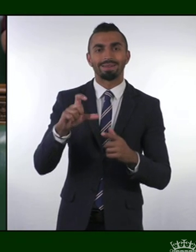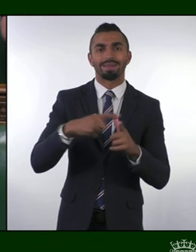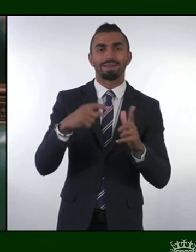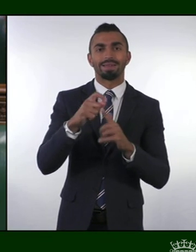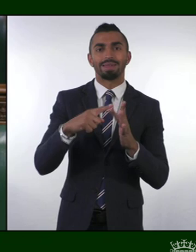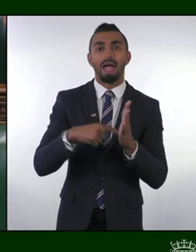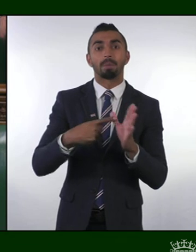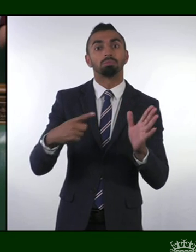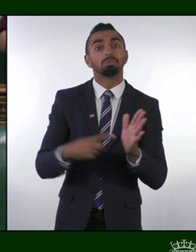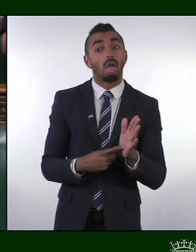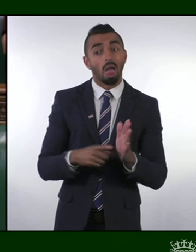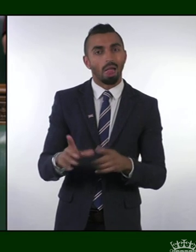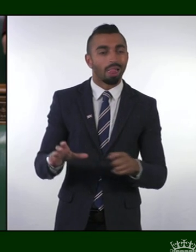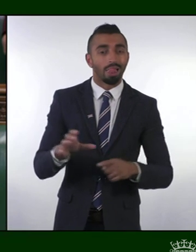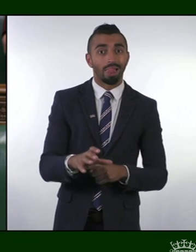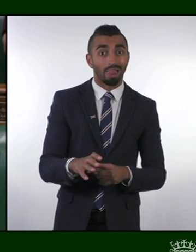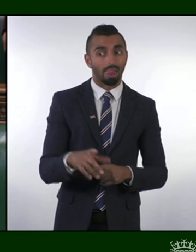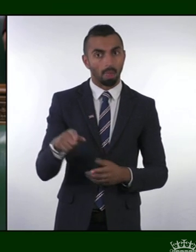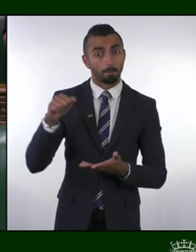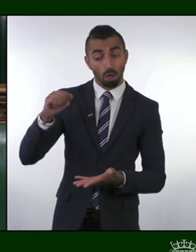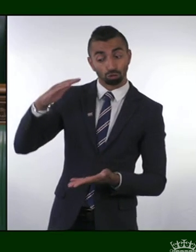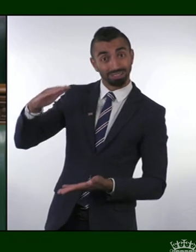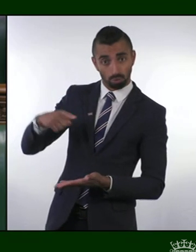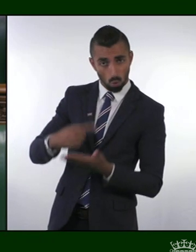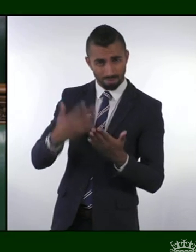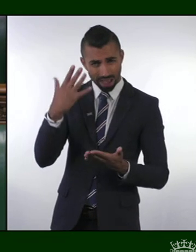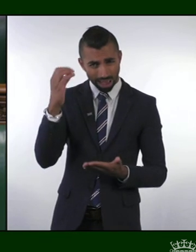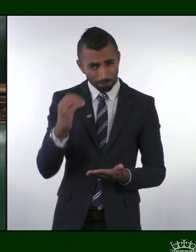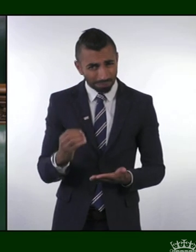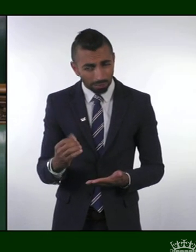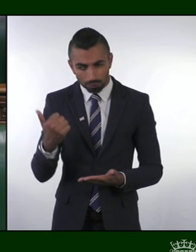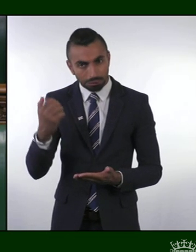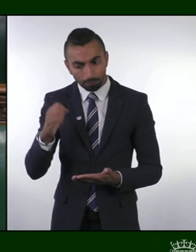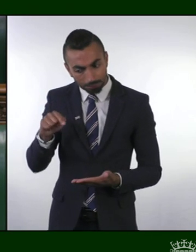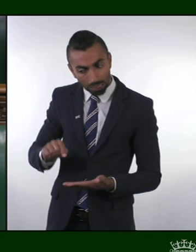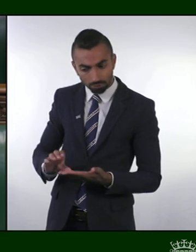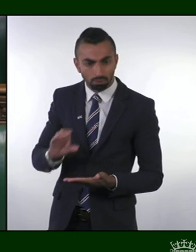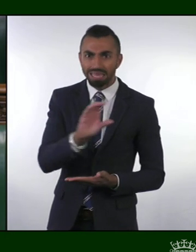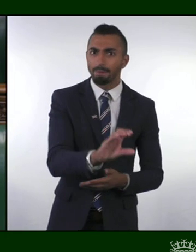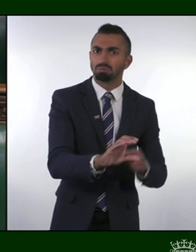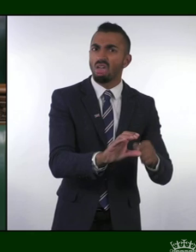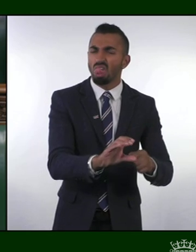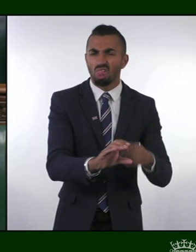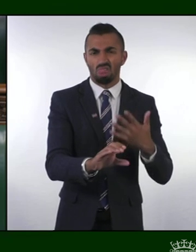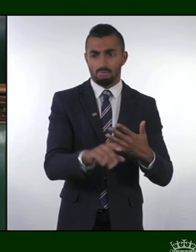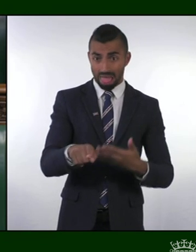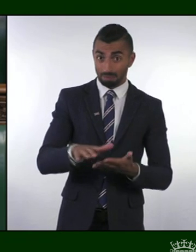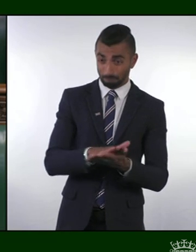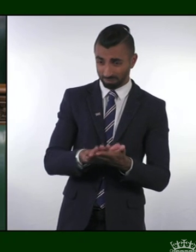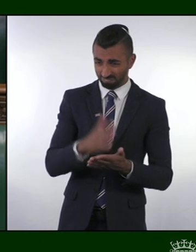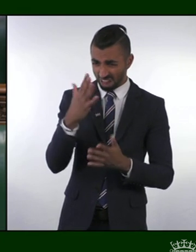What that means in my region is 50p per person per week invested in so-called shovel-ready projects.